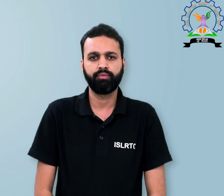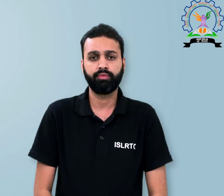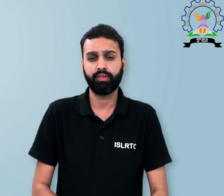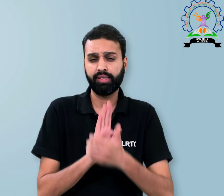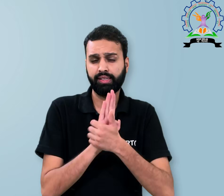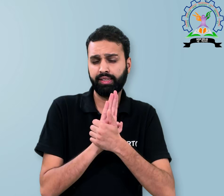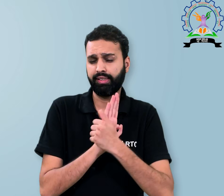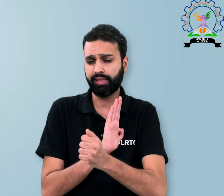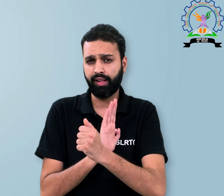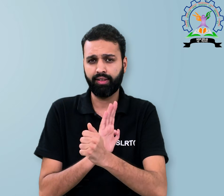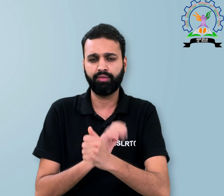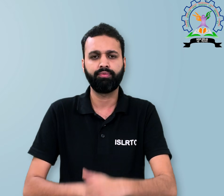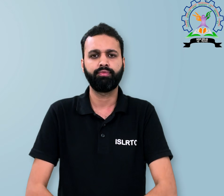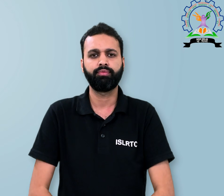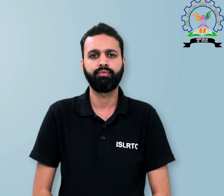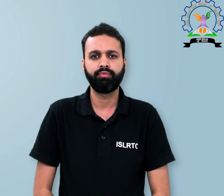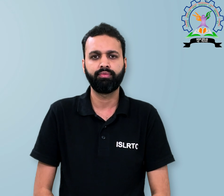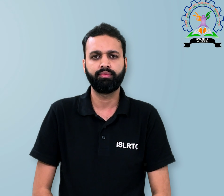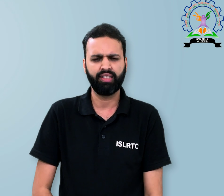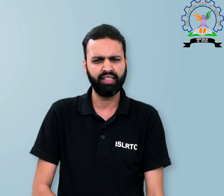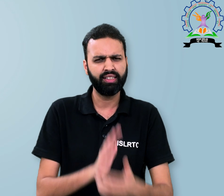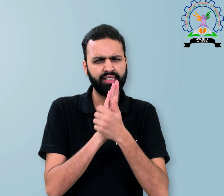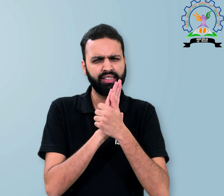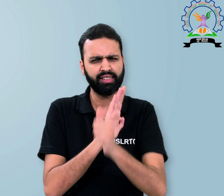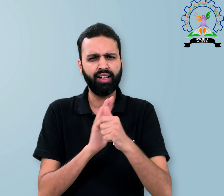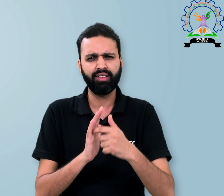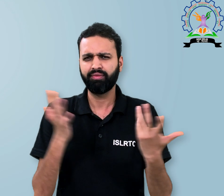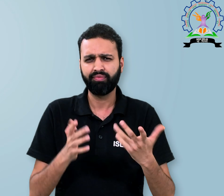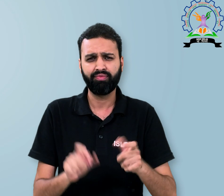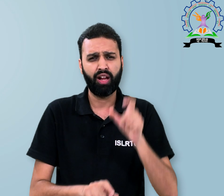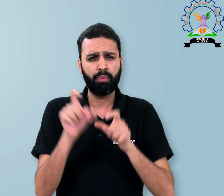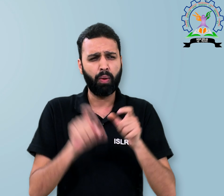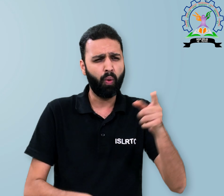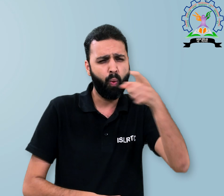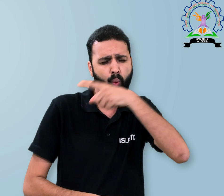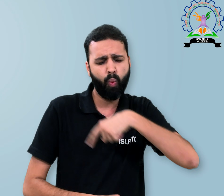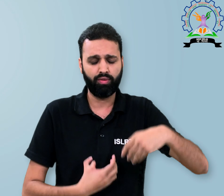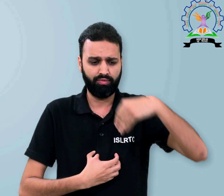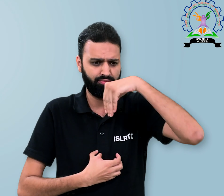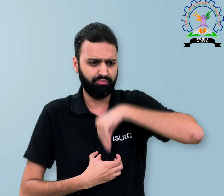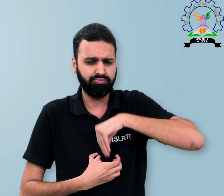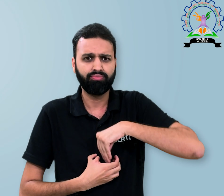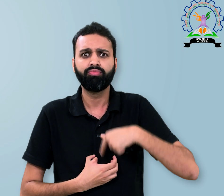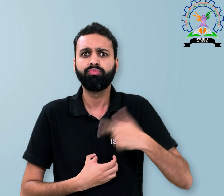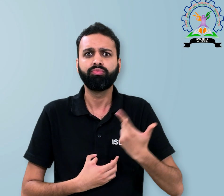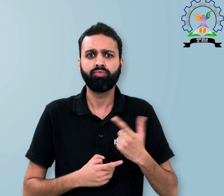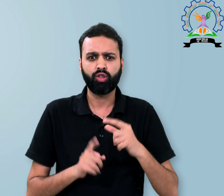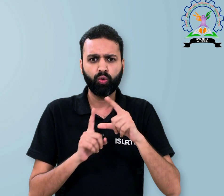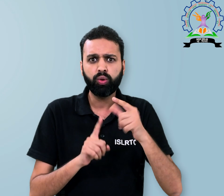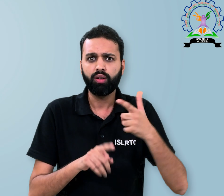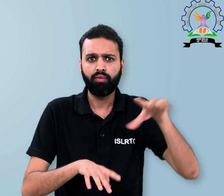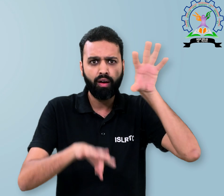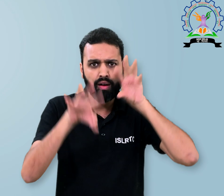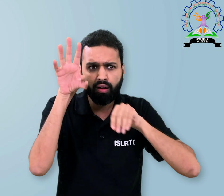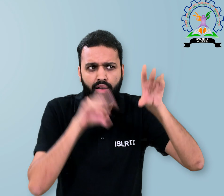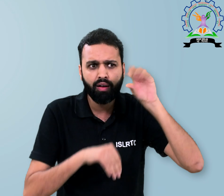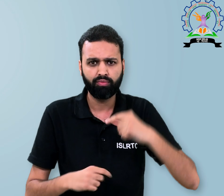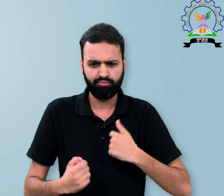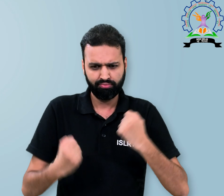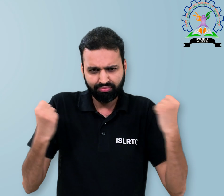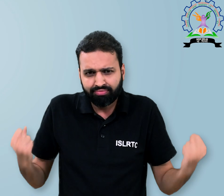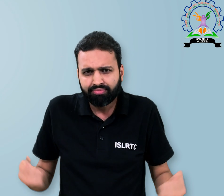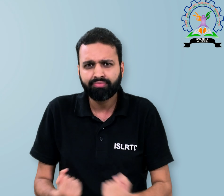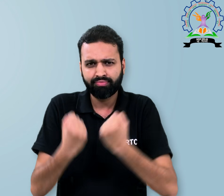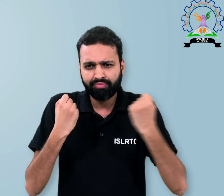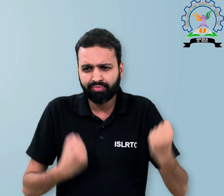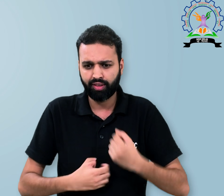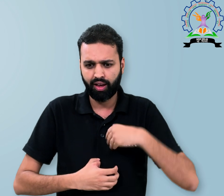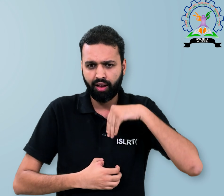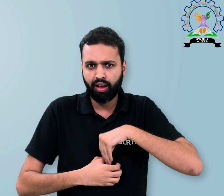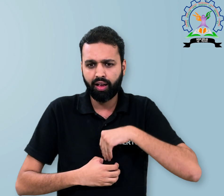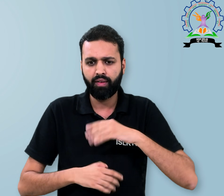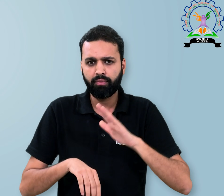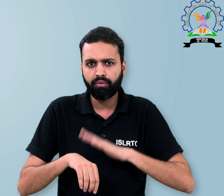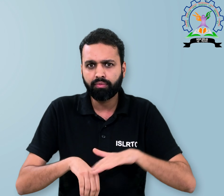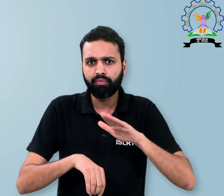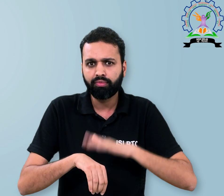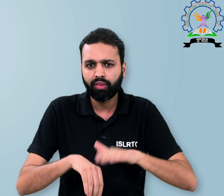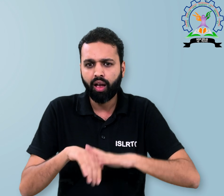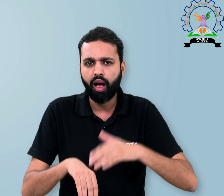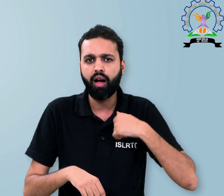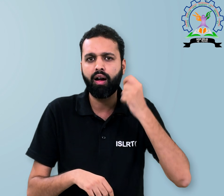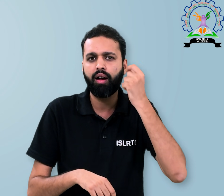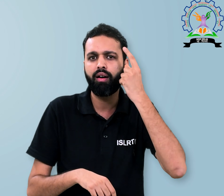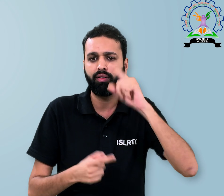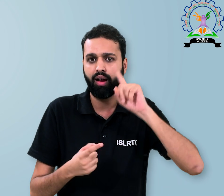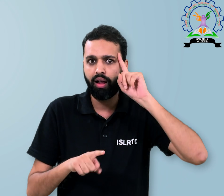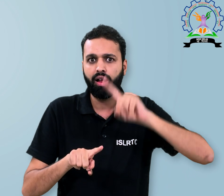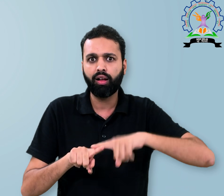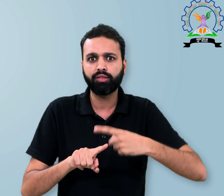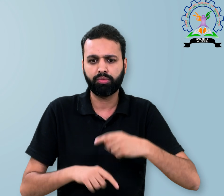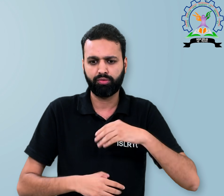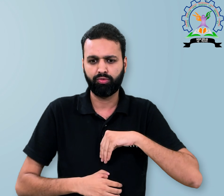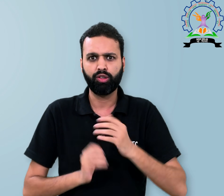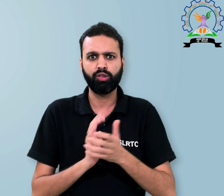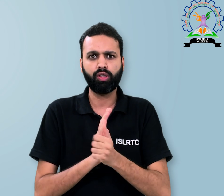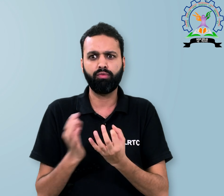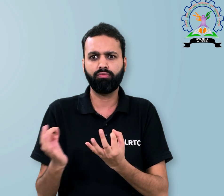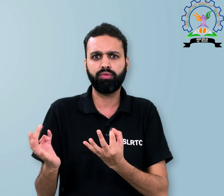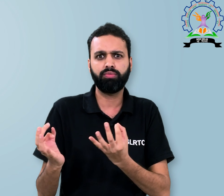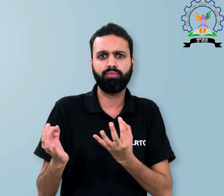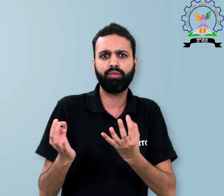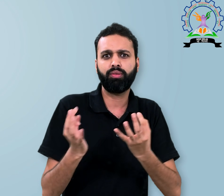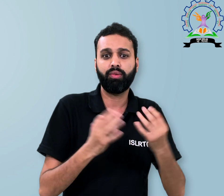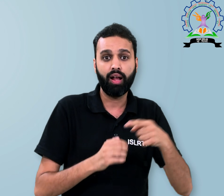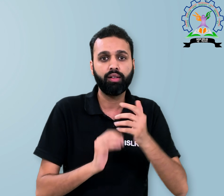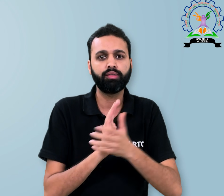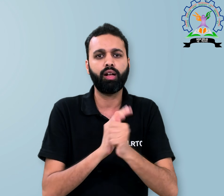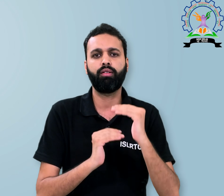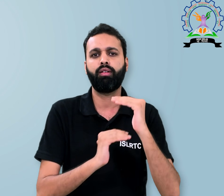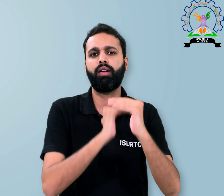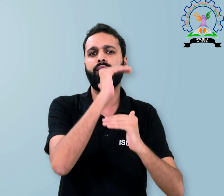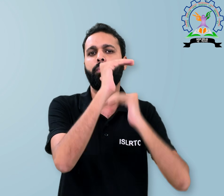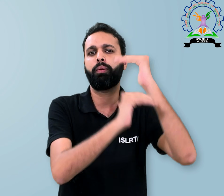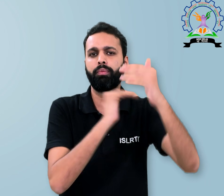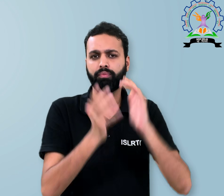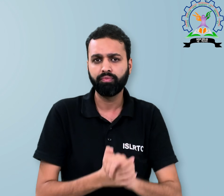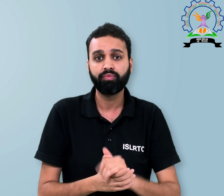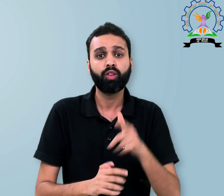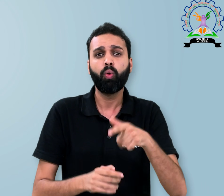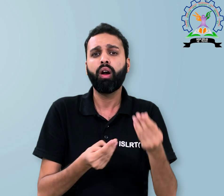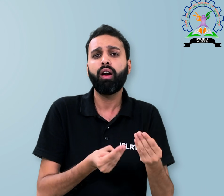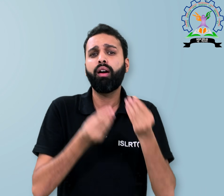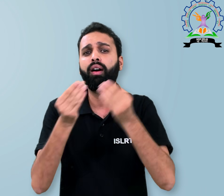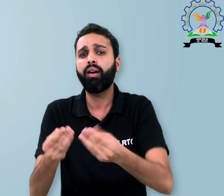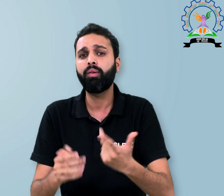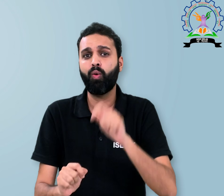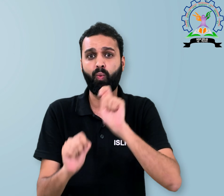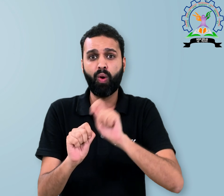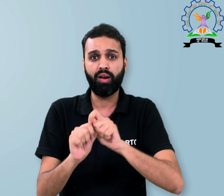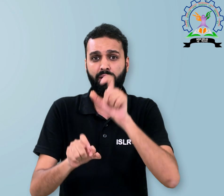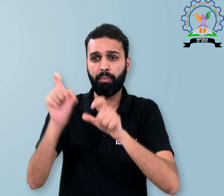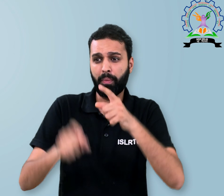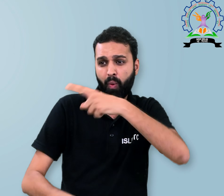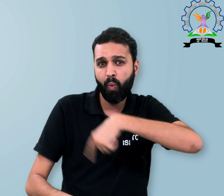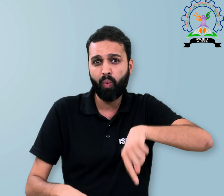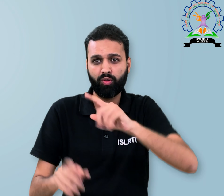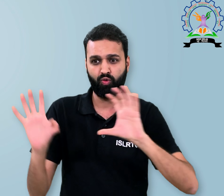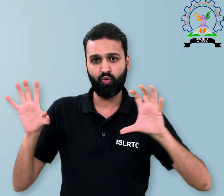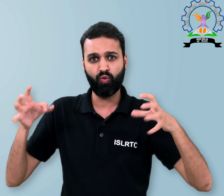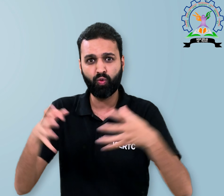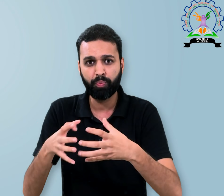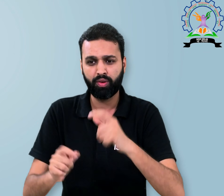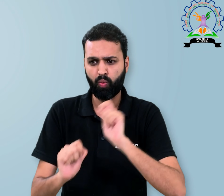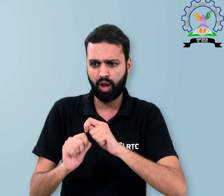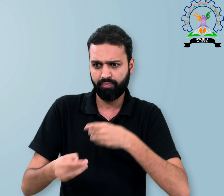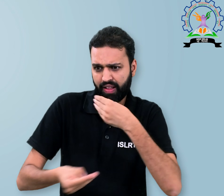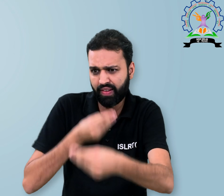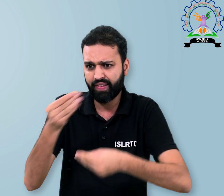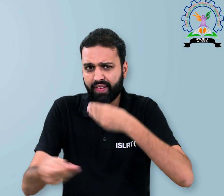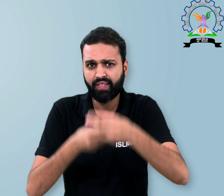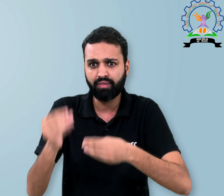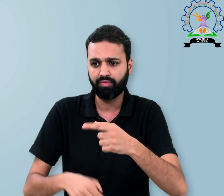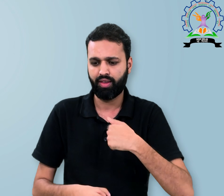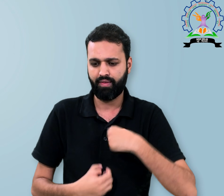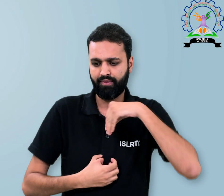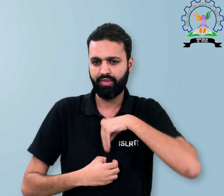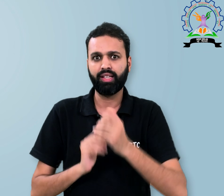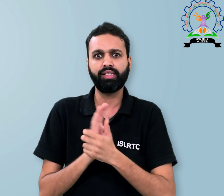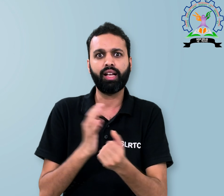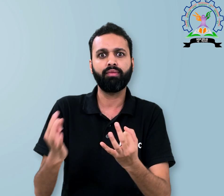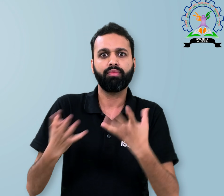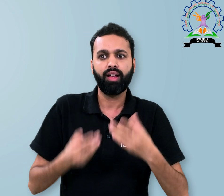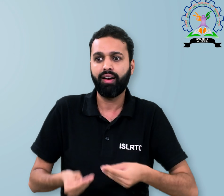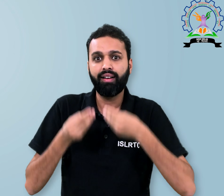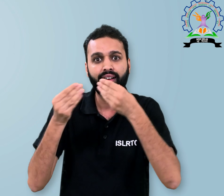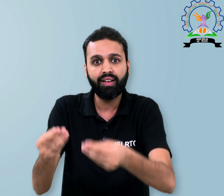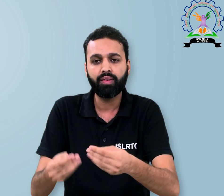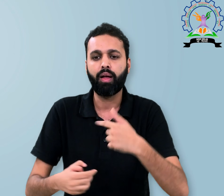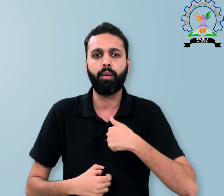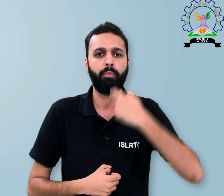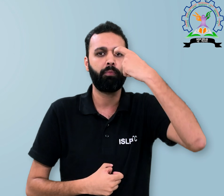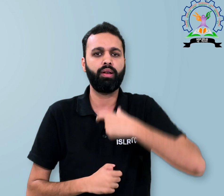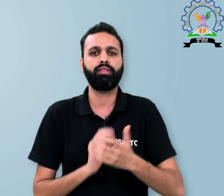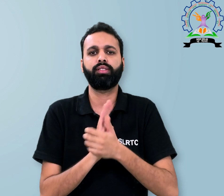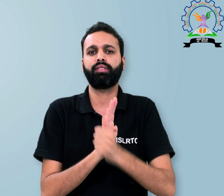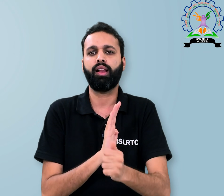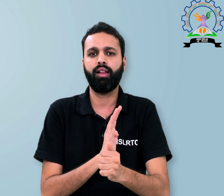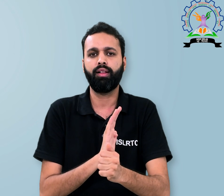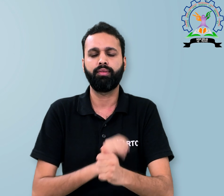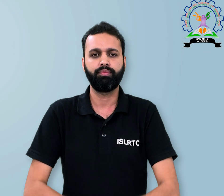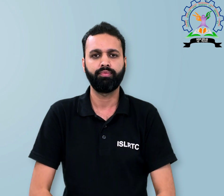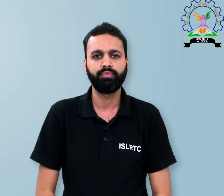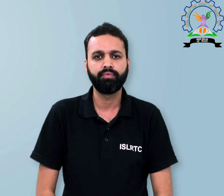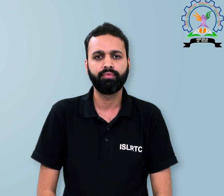Skill Skills are specific abilities or competencies acquired through training, practice, or experience that enable individuals to perform tasks effectively.